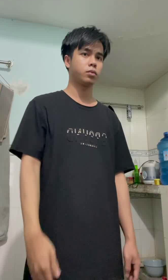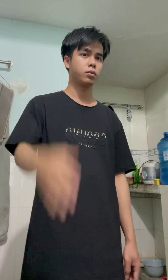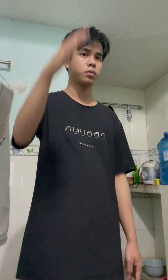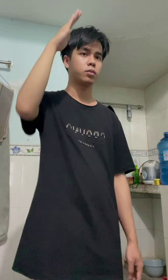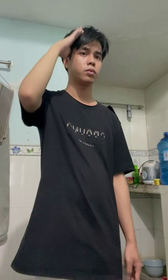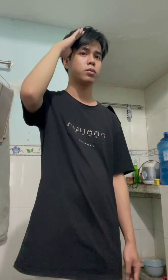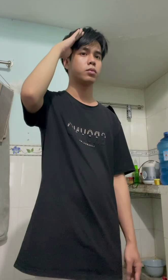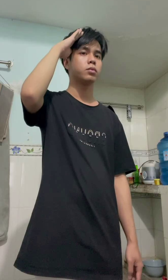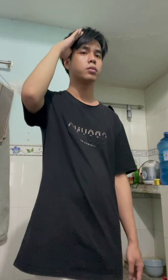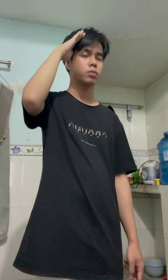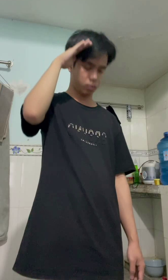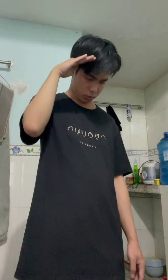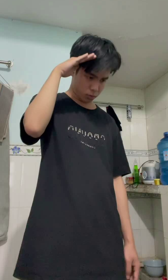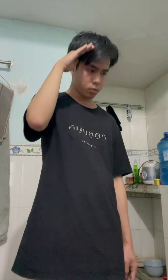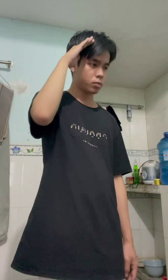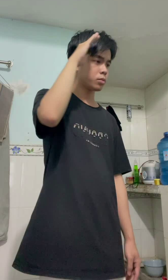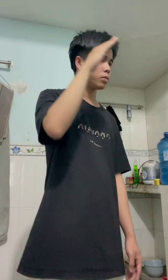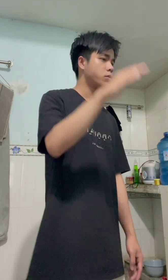biet